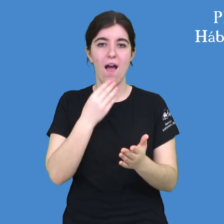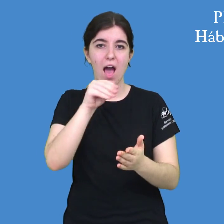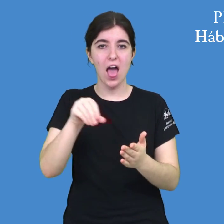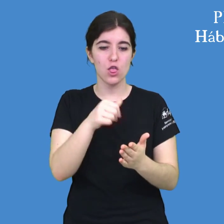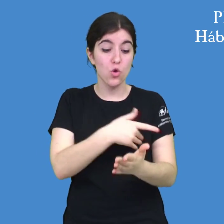azúcar